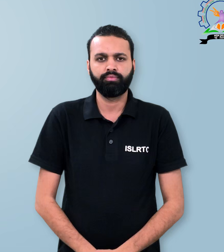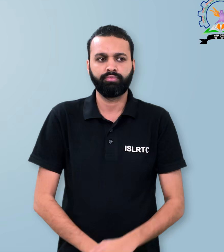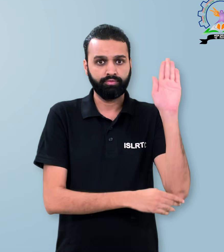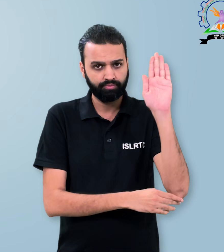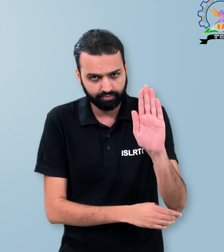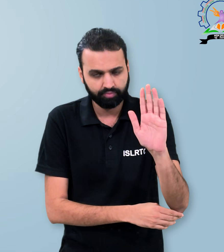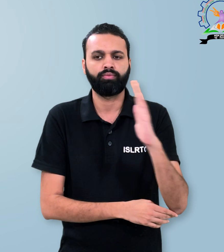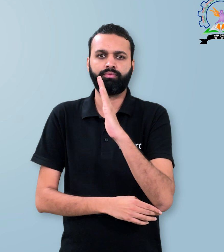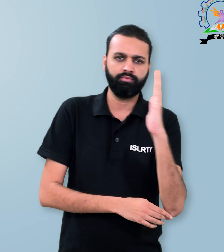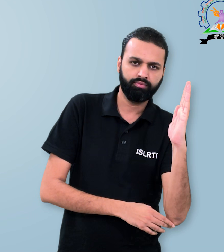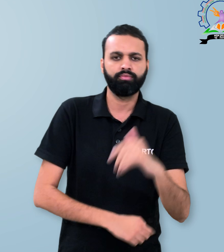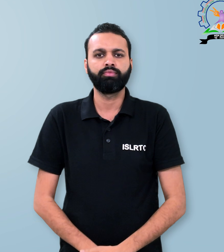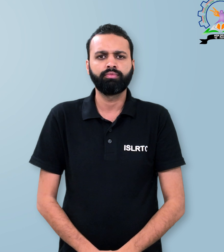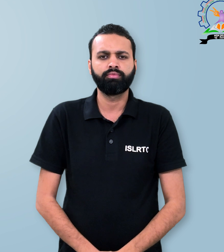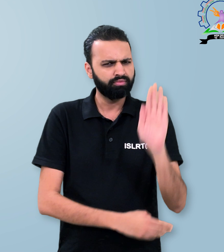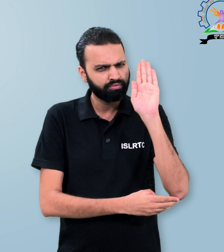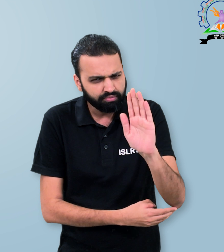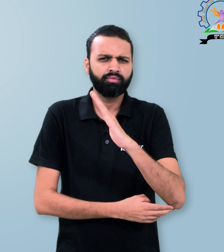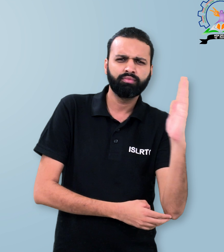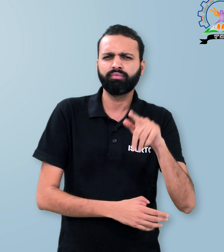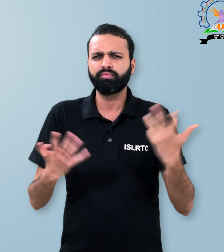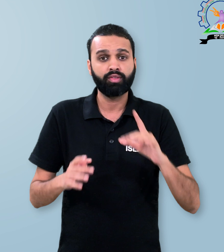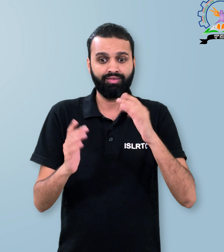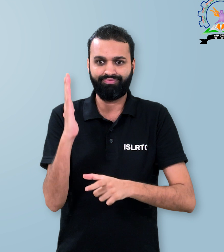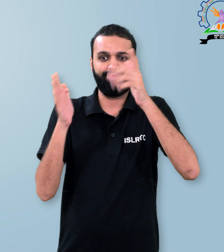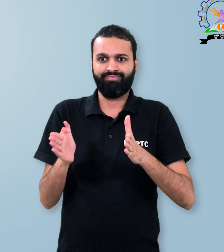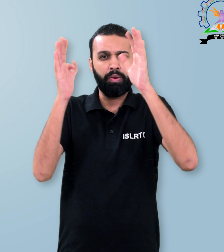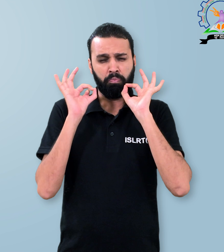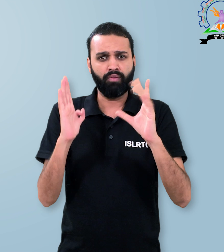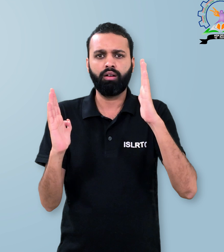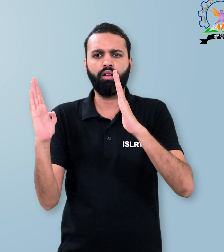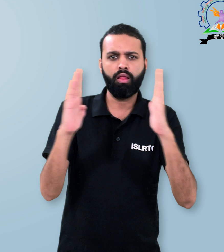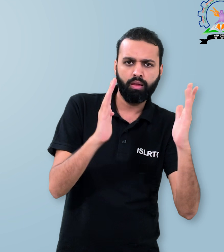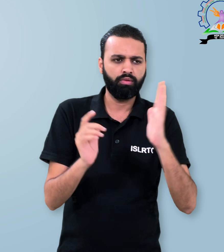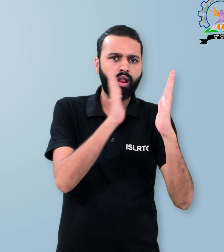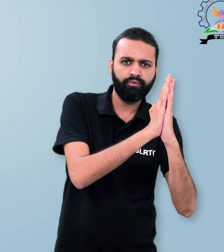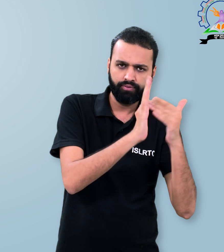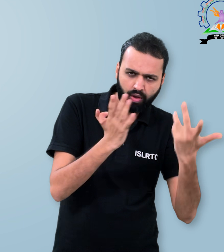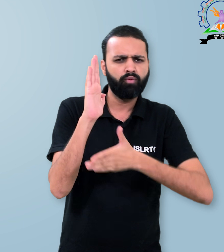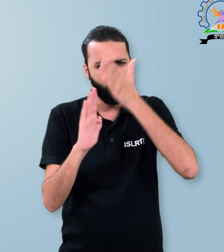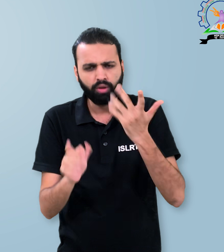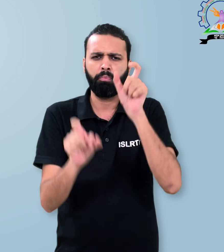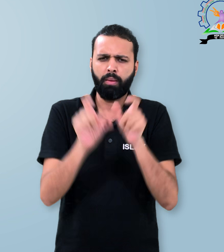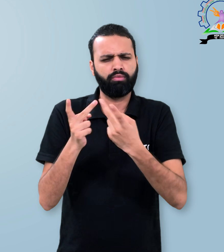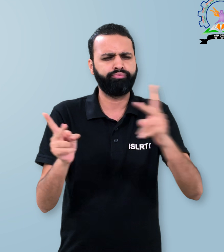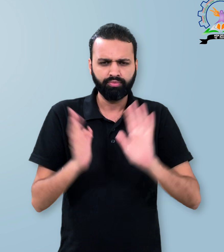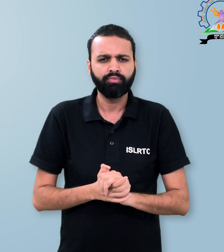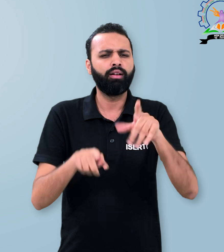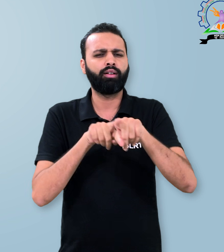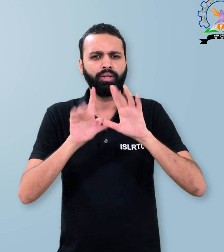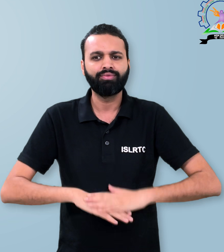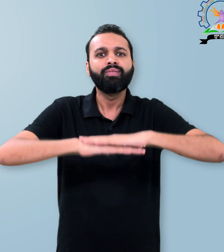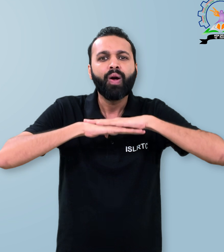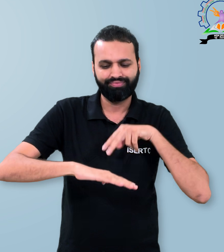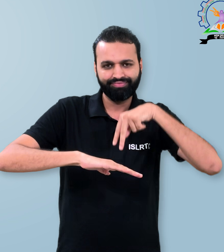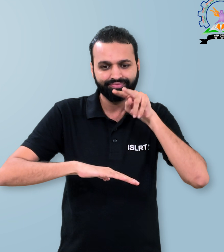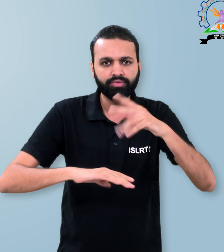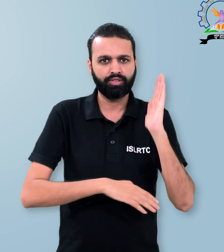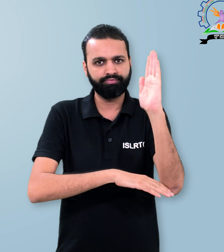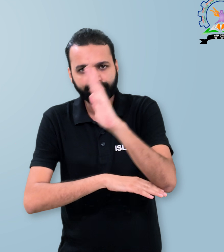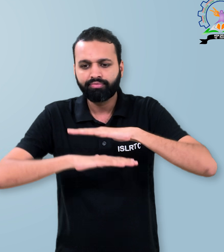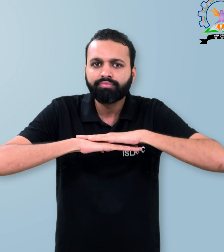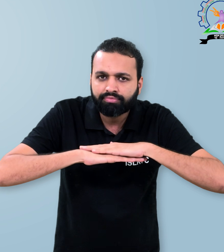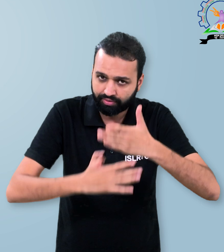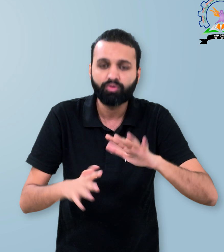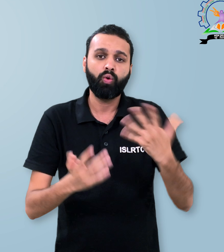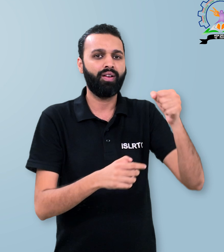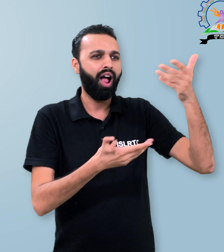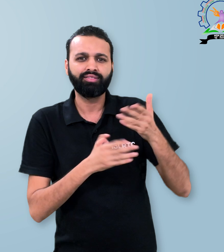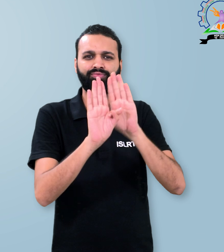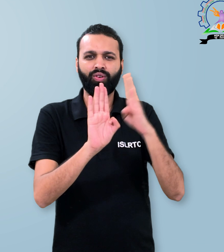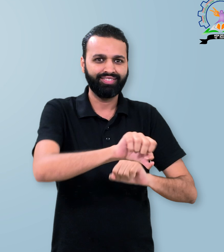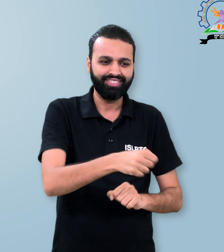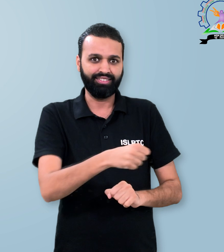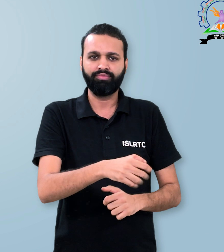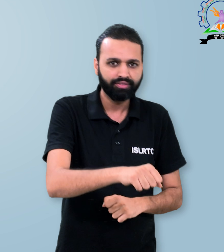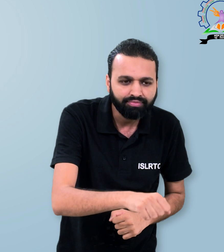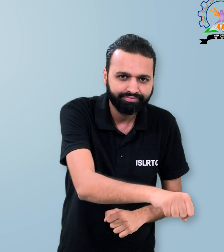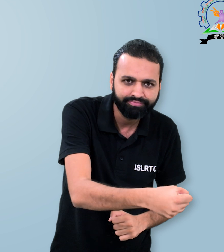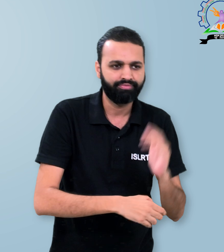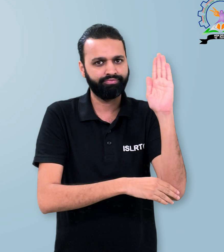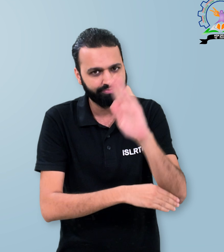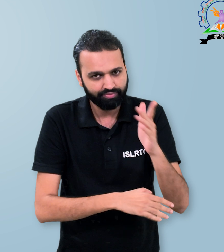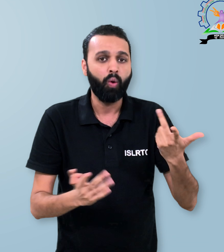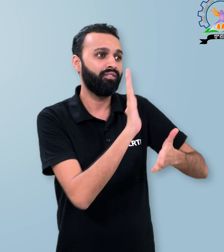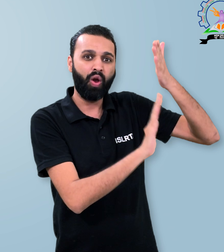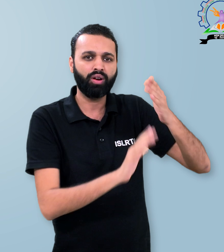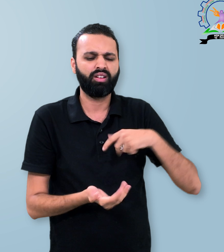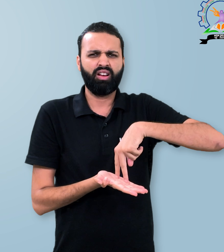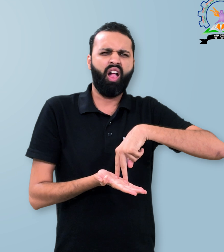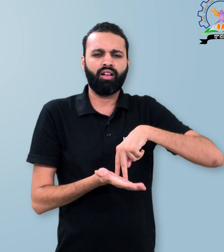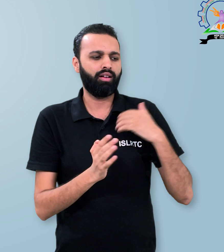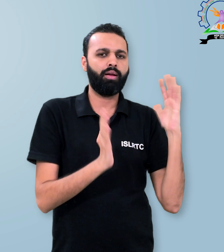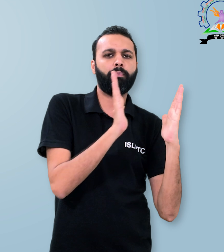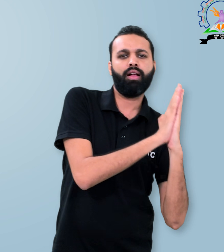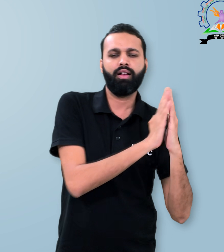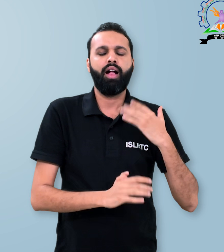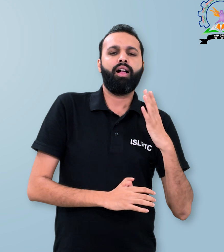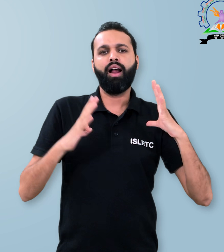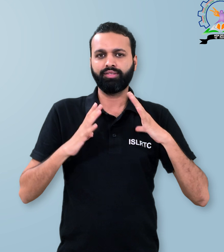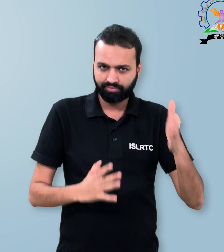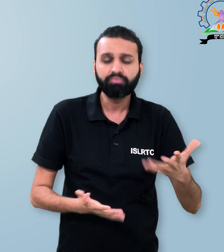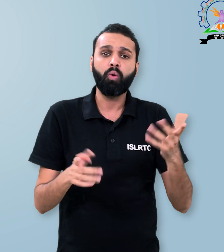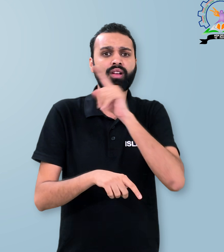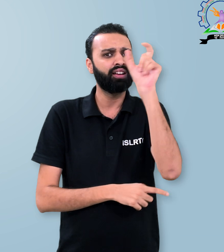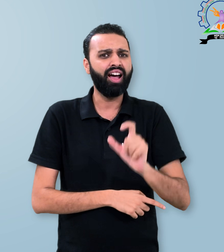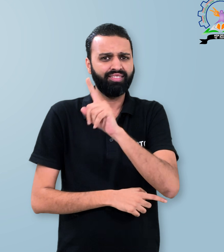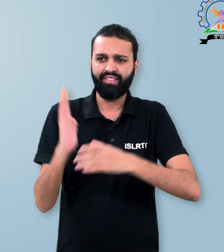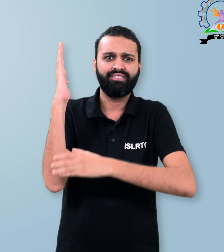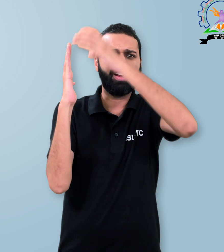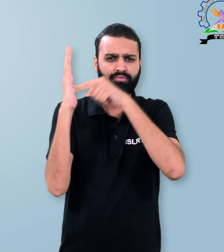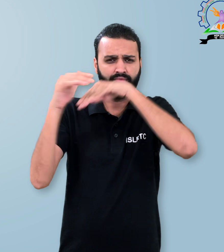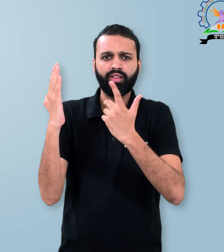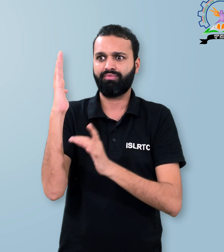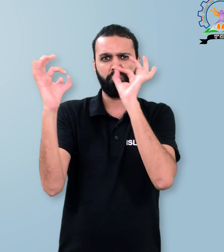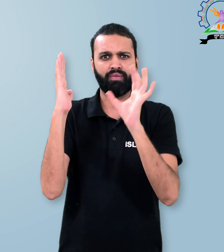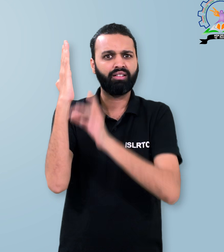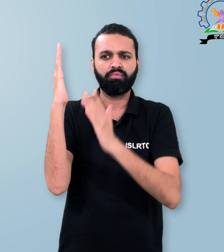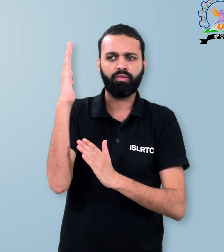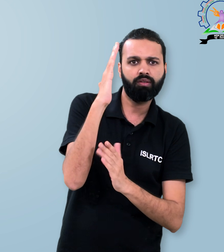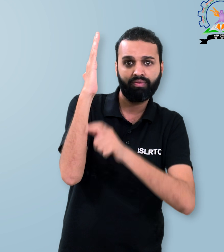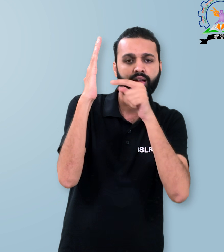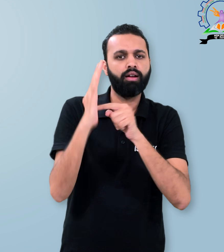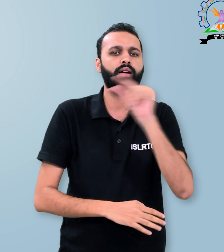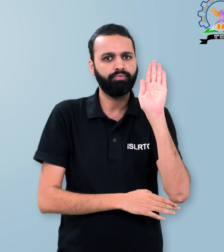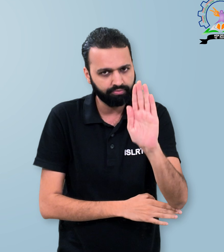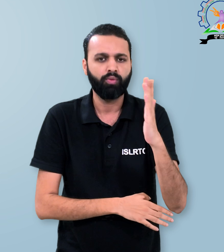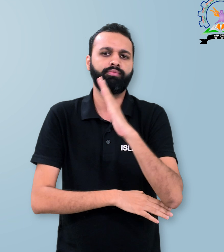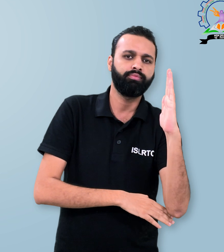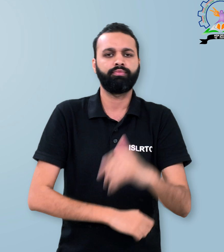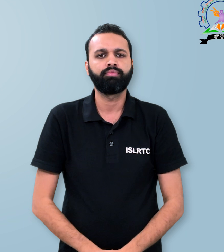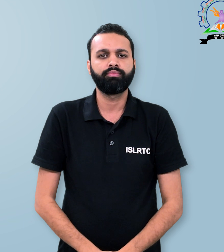Lean 1